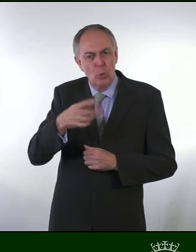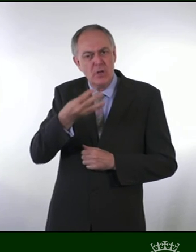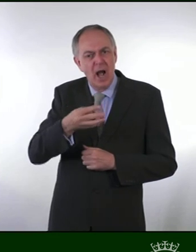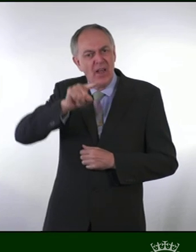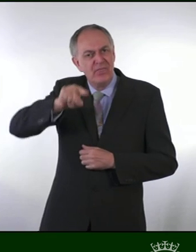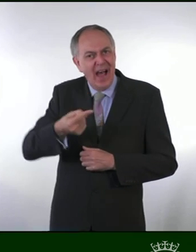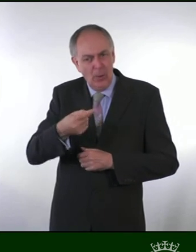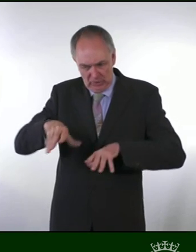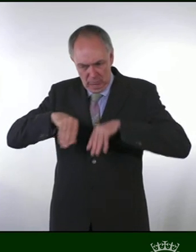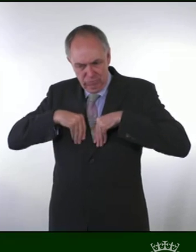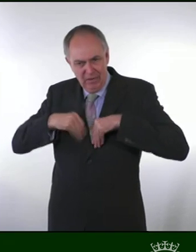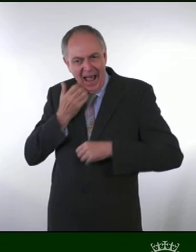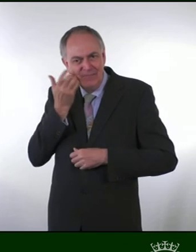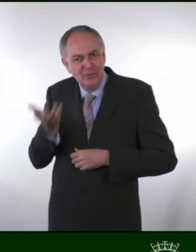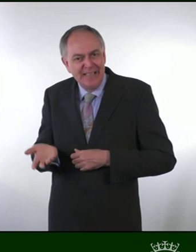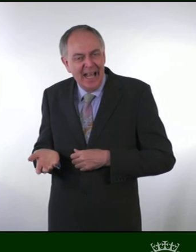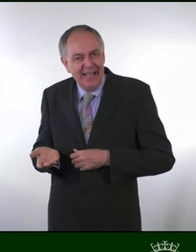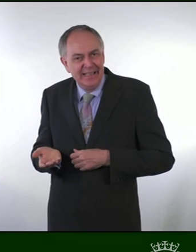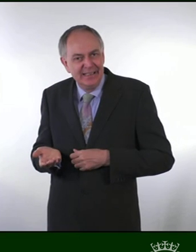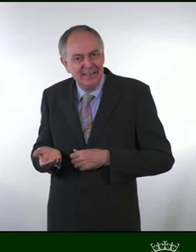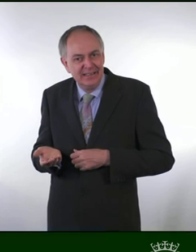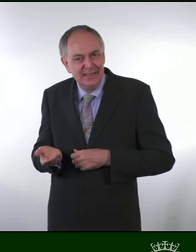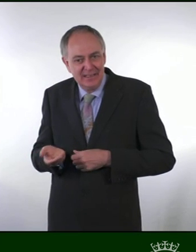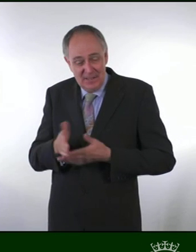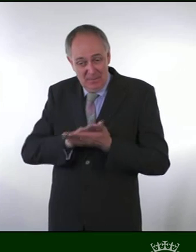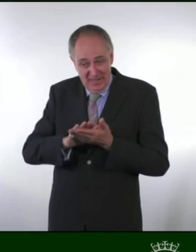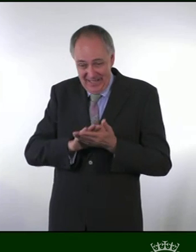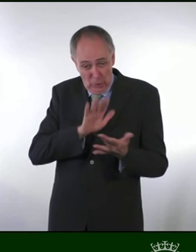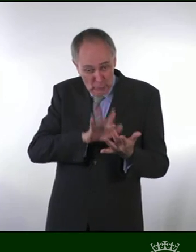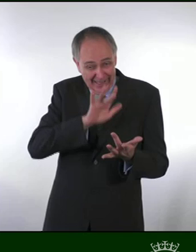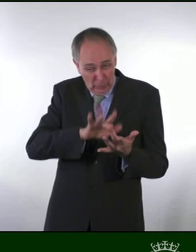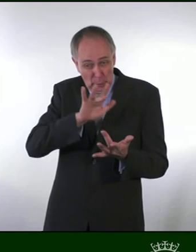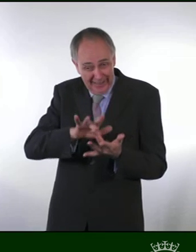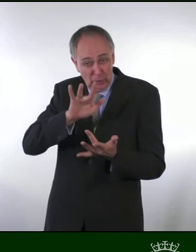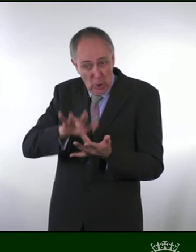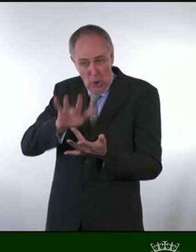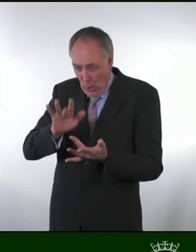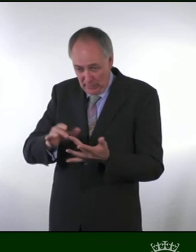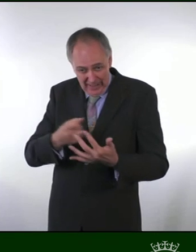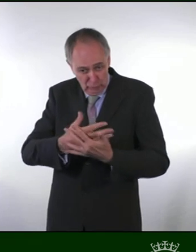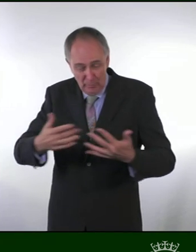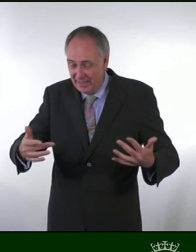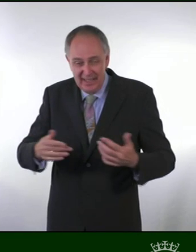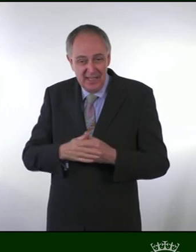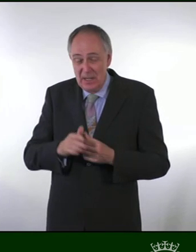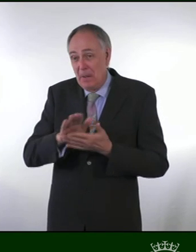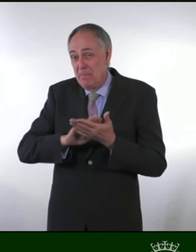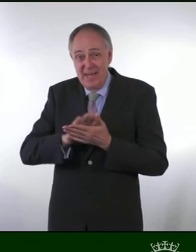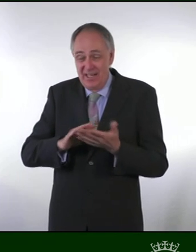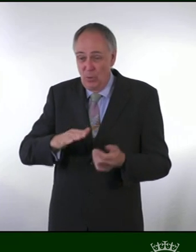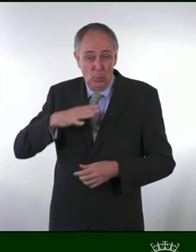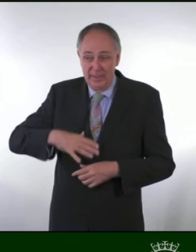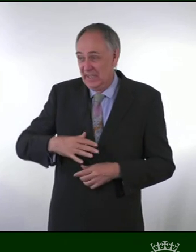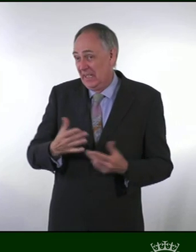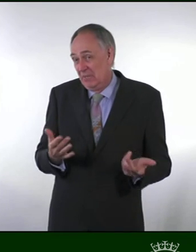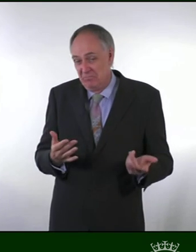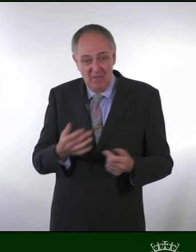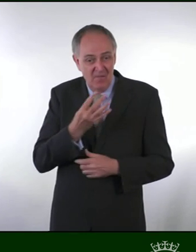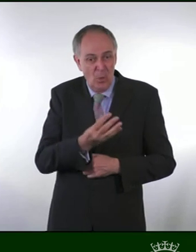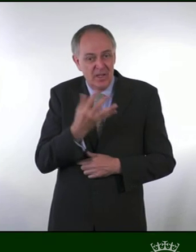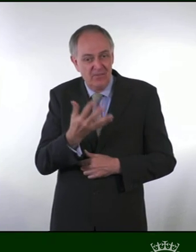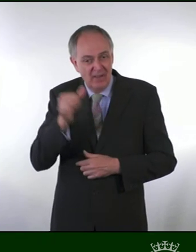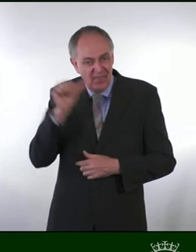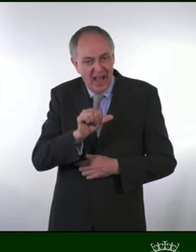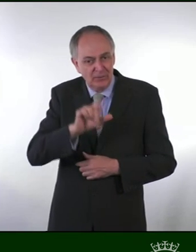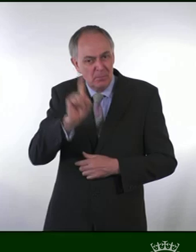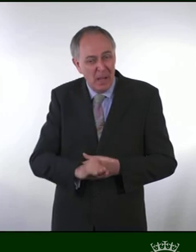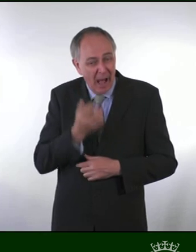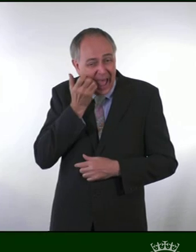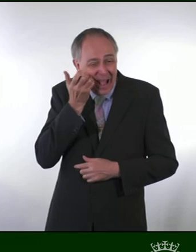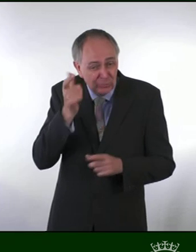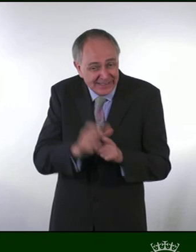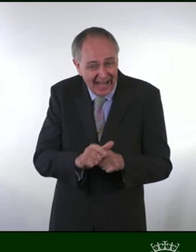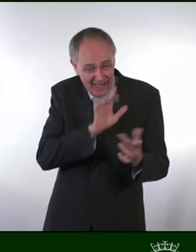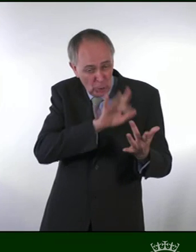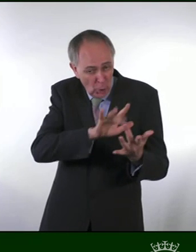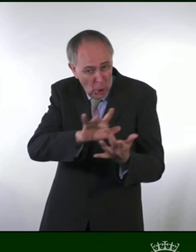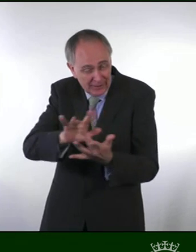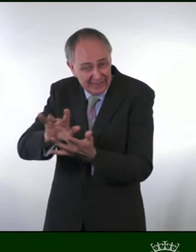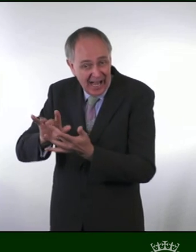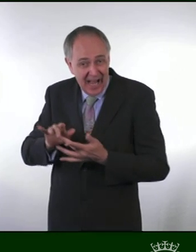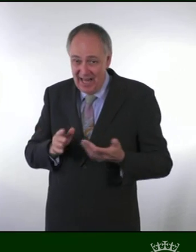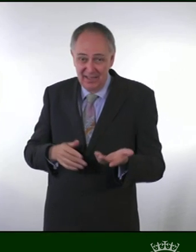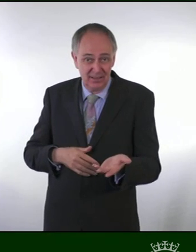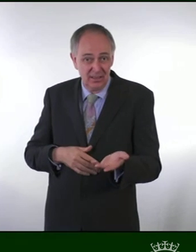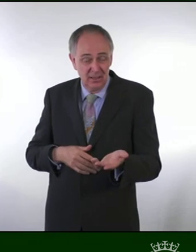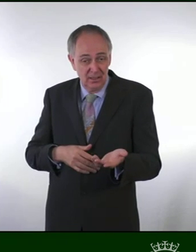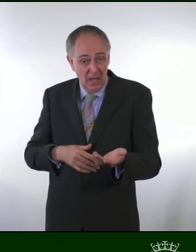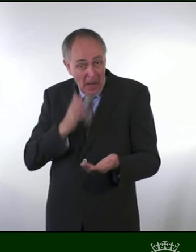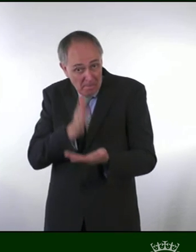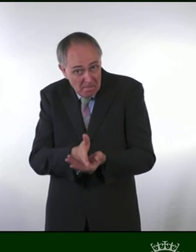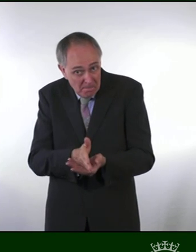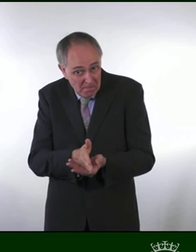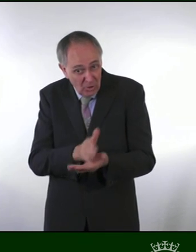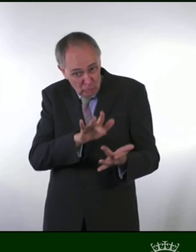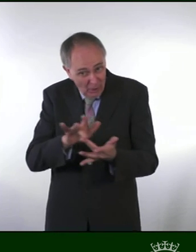Assuming that up to five contacts need to be traced for every infected person, the system probably needs to reach 45,000 people a day, so there is a long way to go; and I am sure that if it is 45,000 a day, the Prime Minister will confirm that in just a minute.